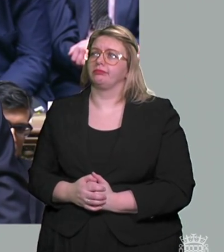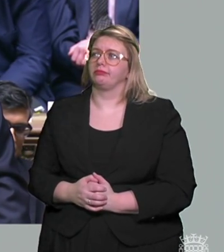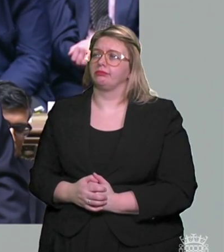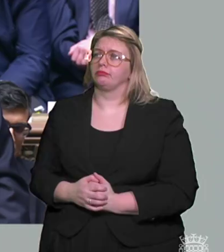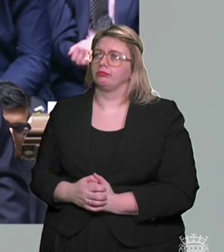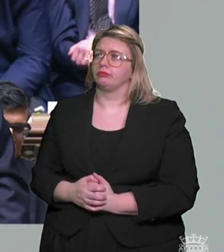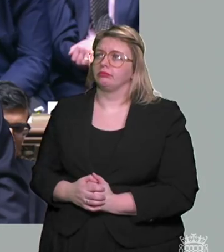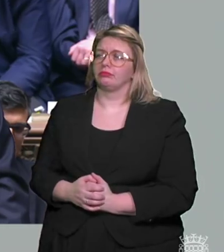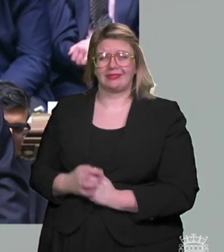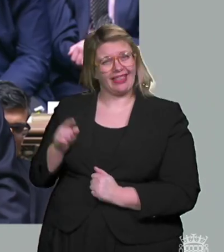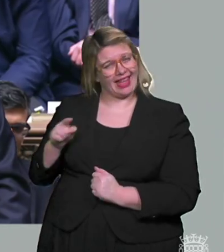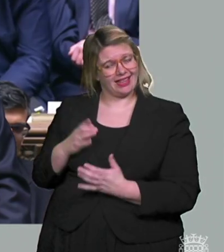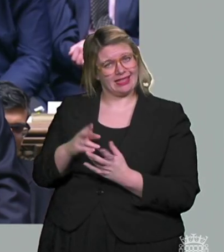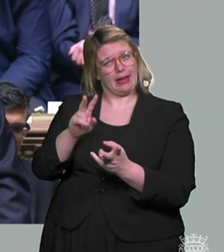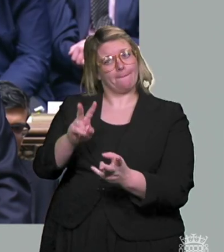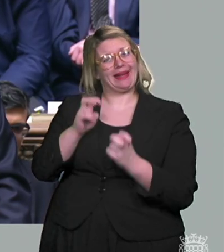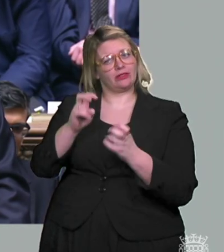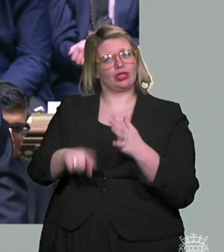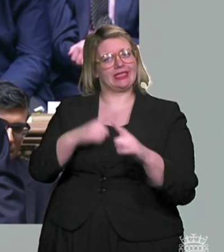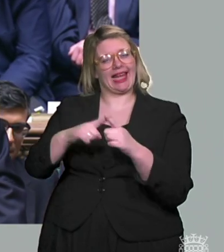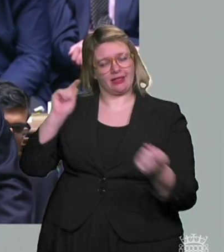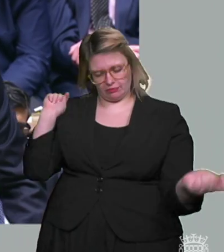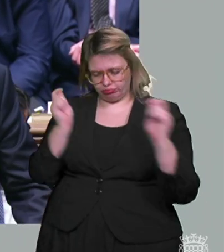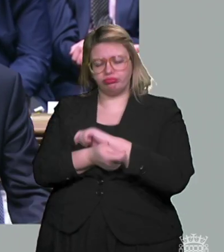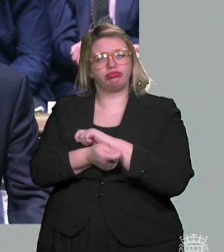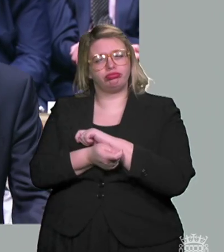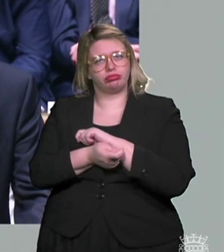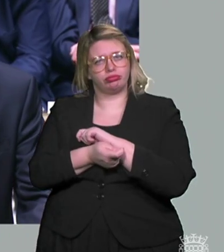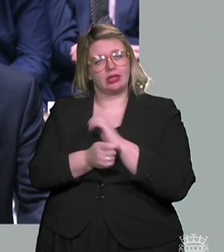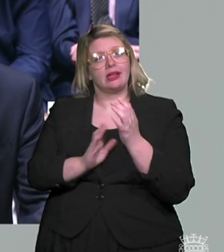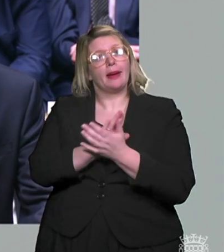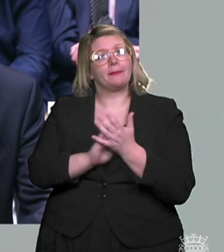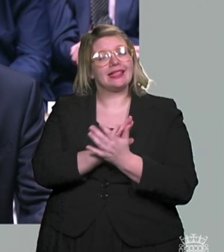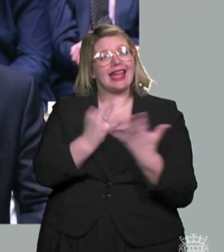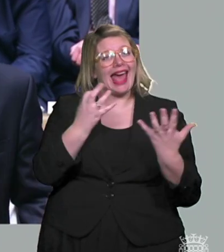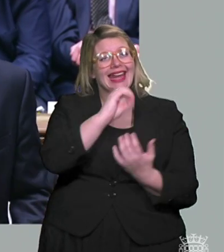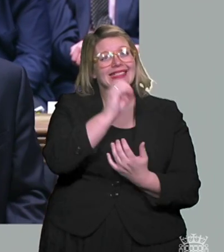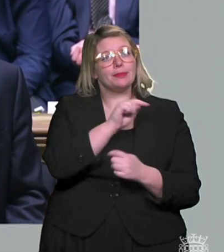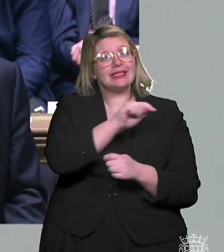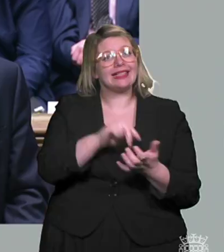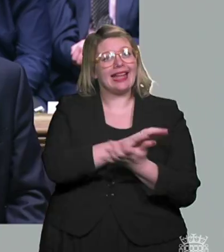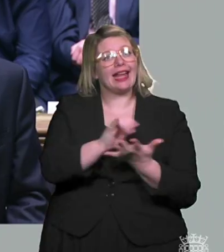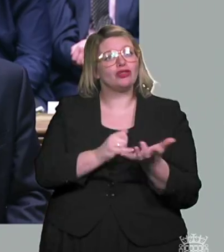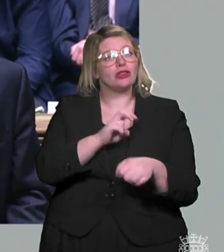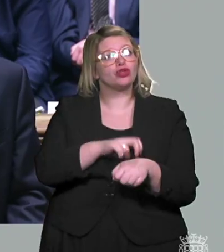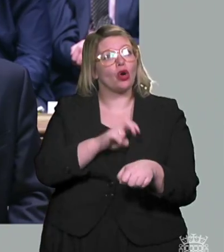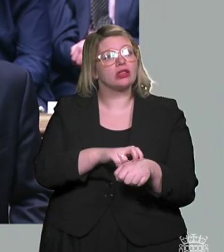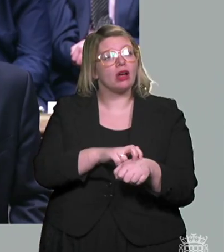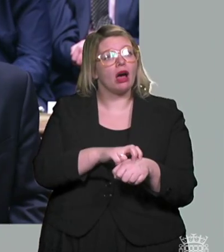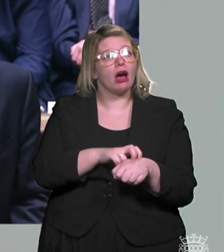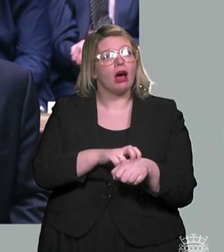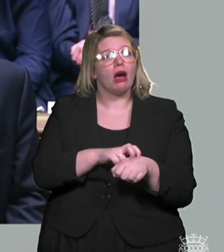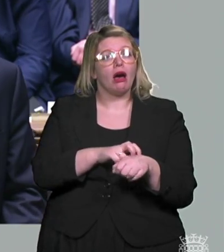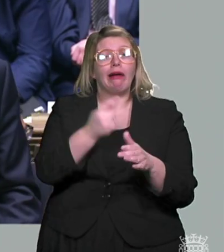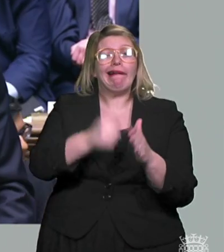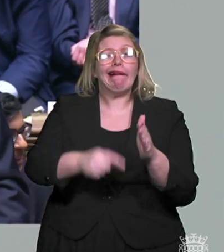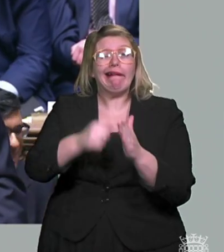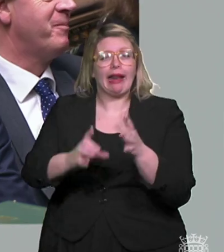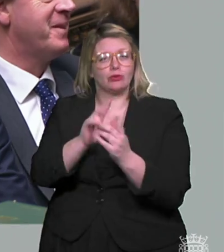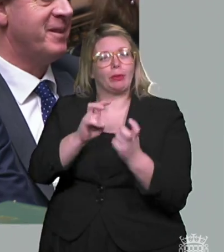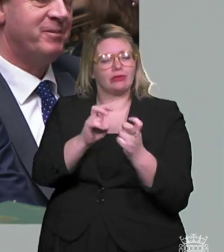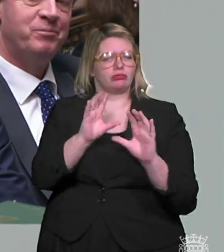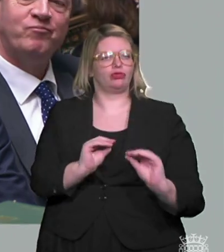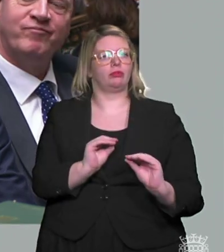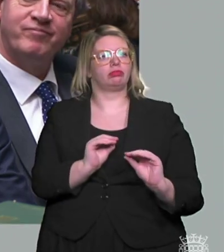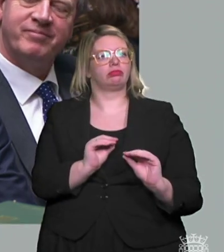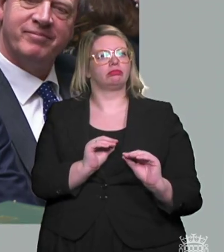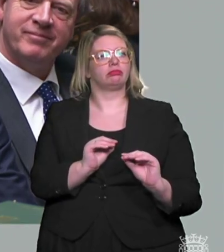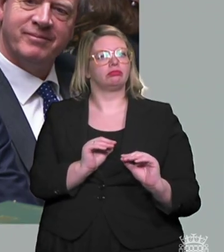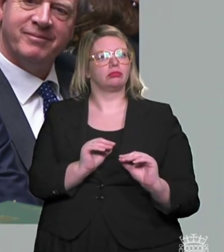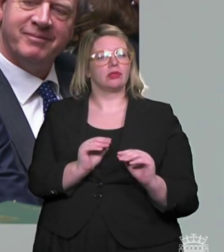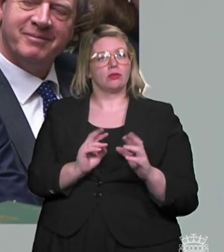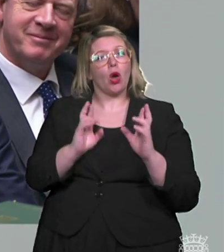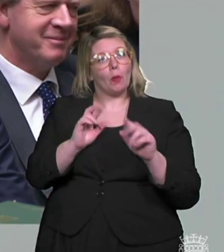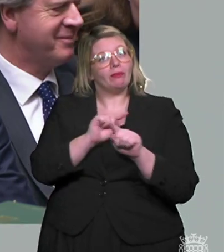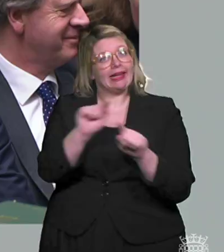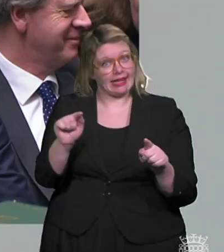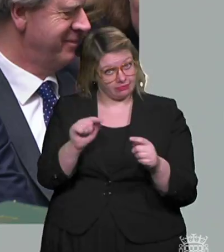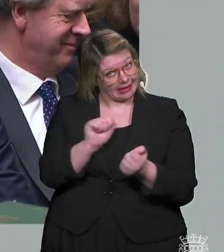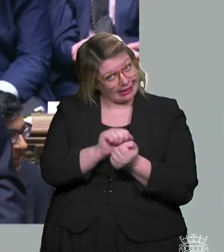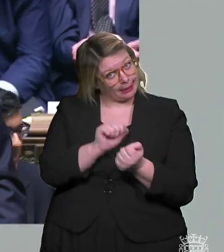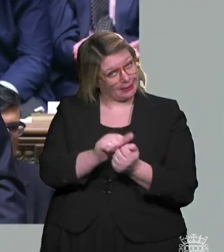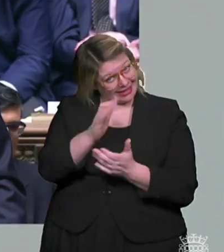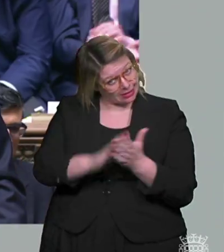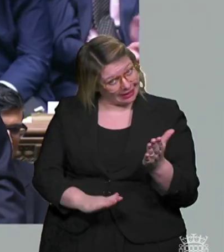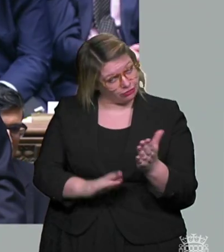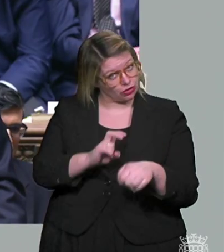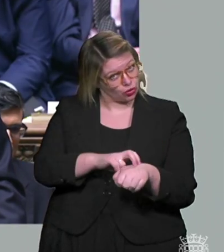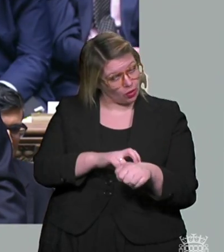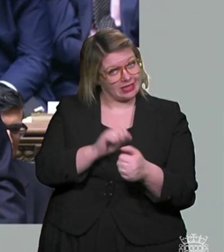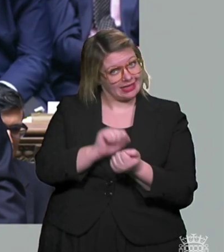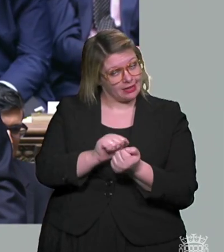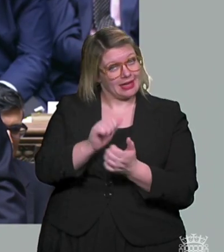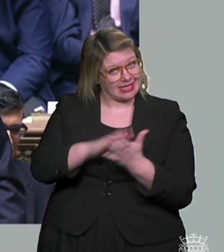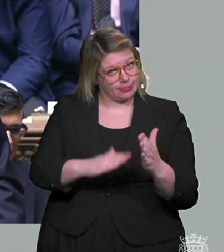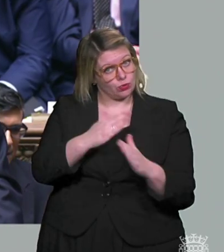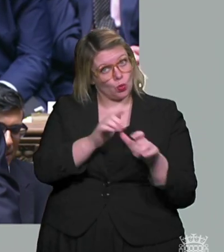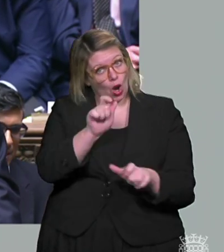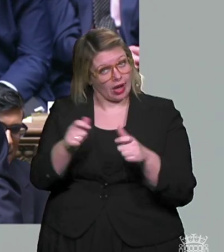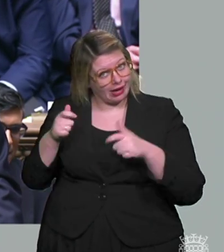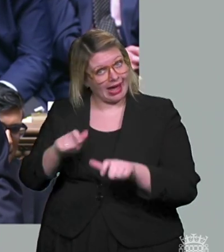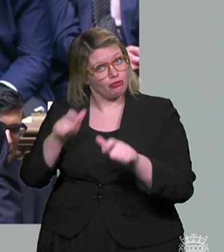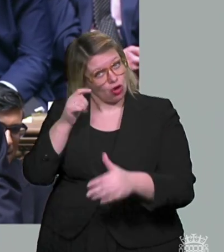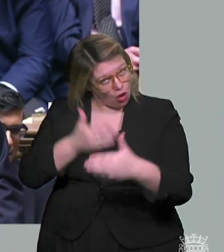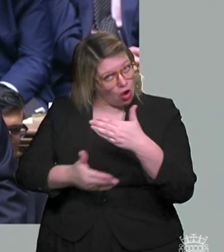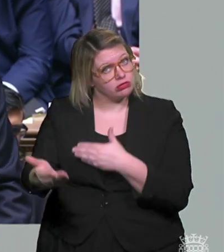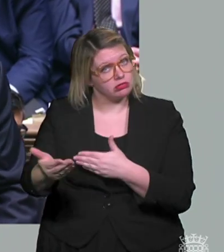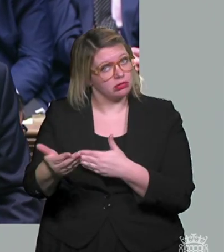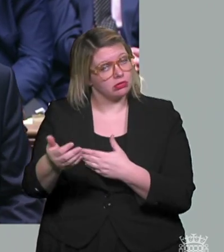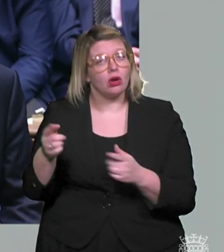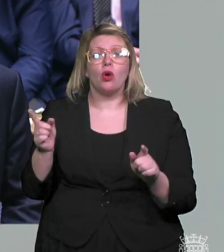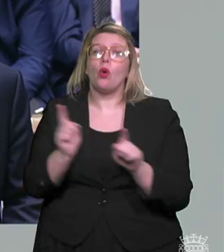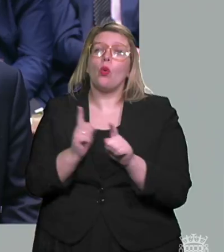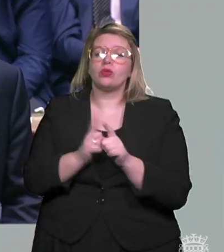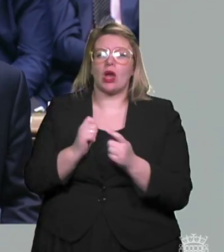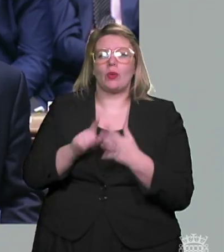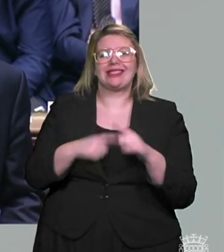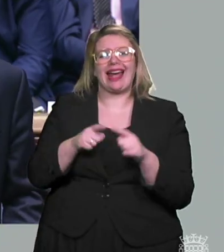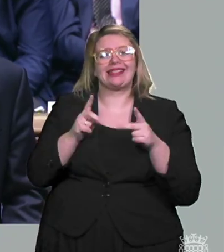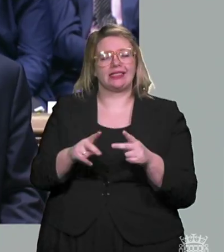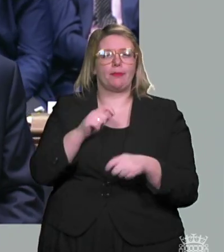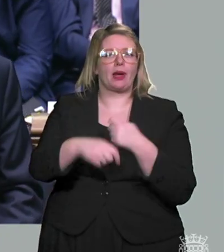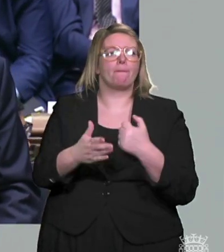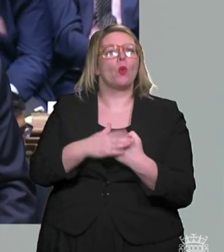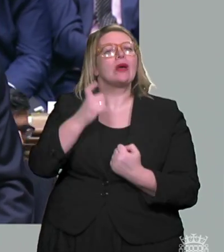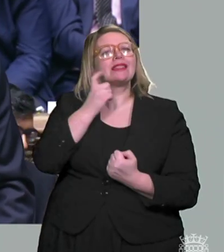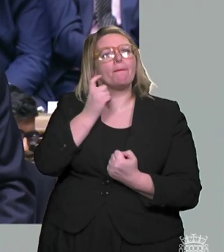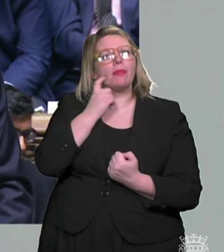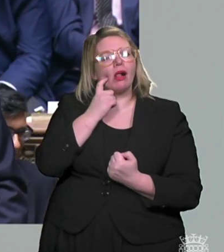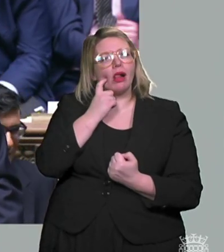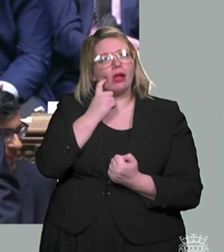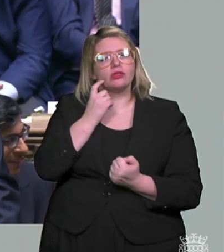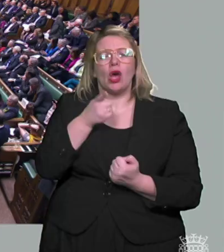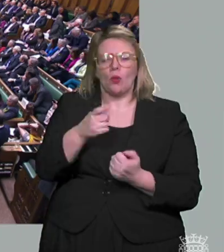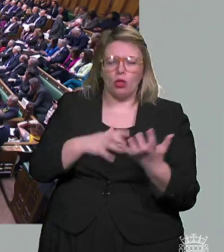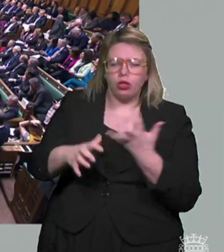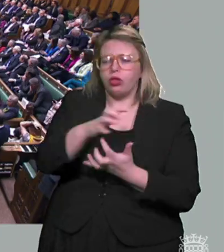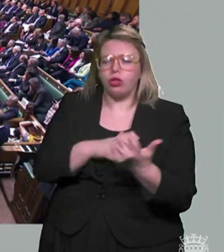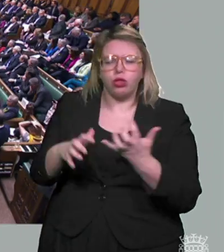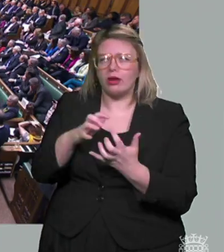It is a pension tax reform that will stop over 80% of NHS doctors from receiving a tax charge, incentivise our most experienced and productive workers to stay in work for longer, and simplify our tax system, taking thousands of people out of the complexity of pension tax.